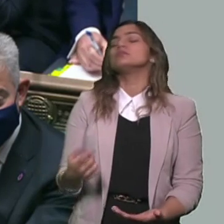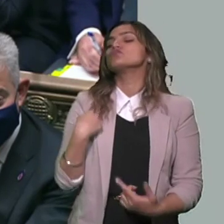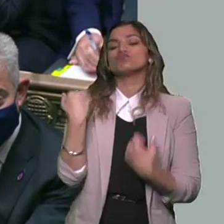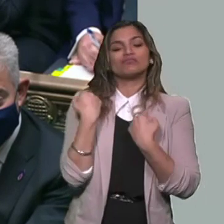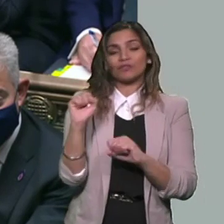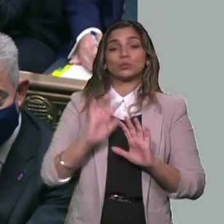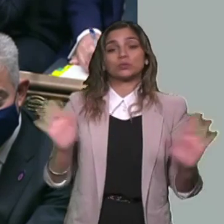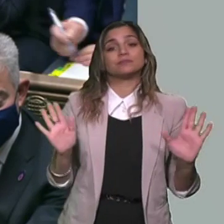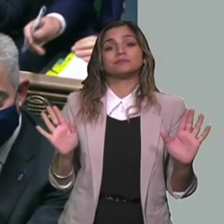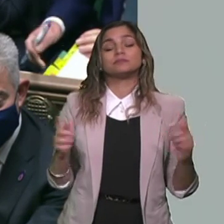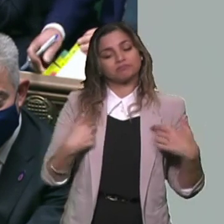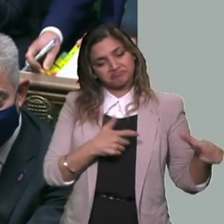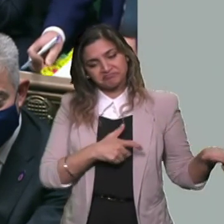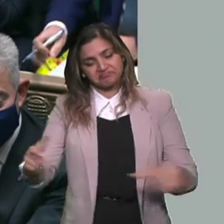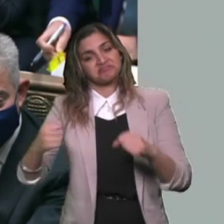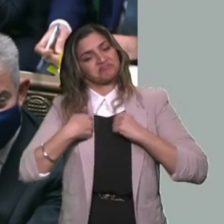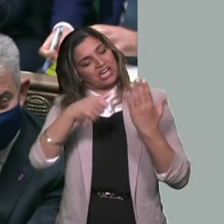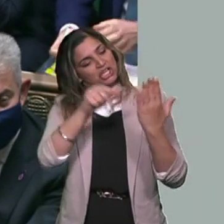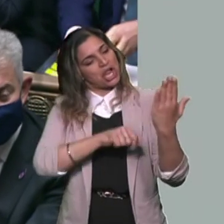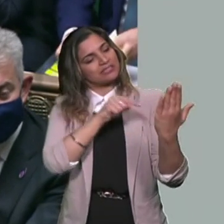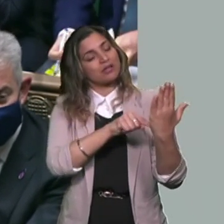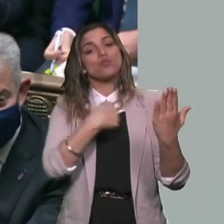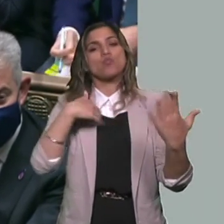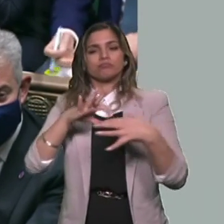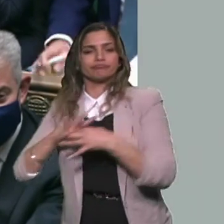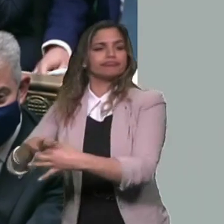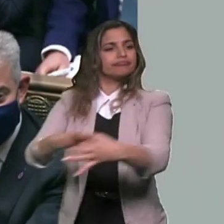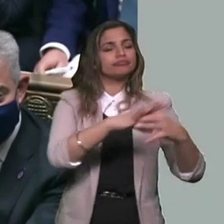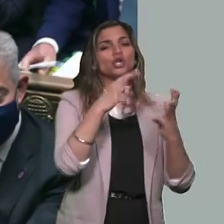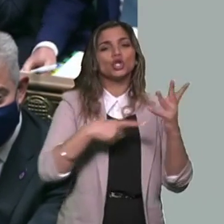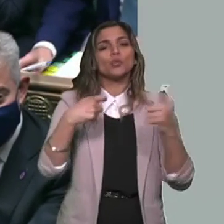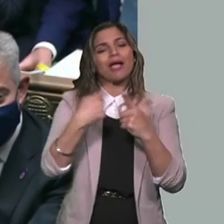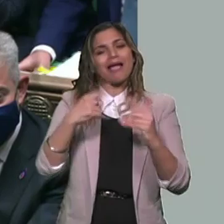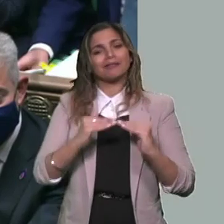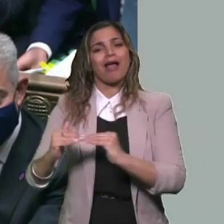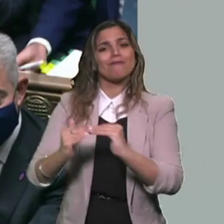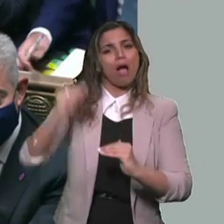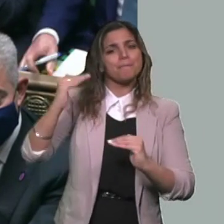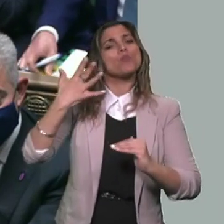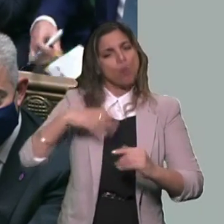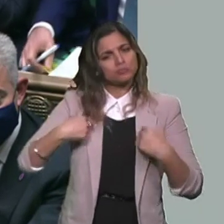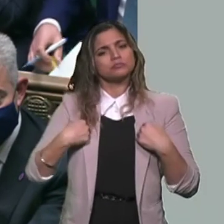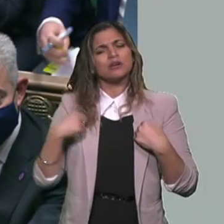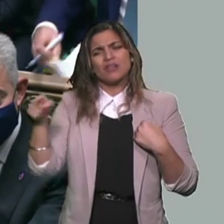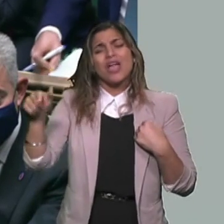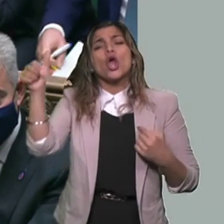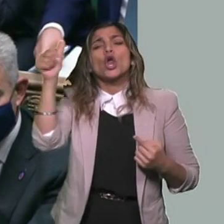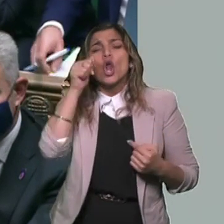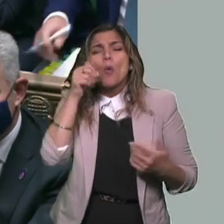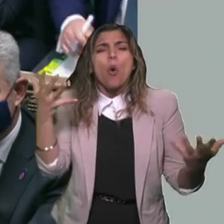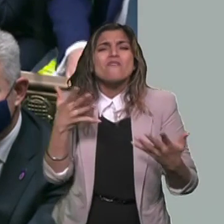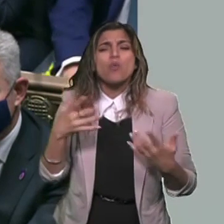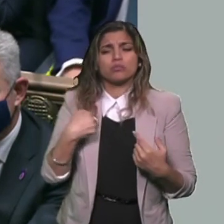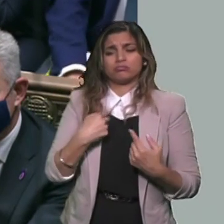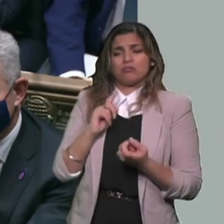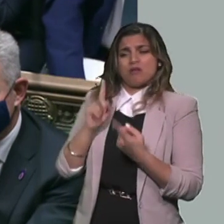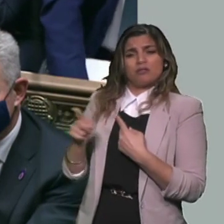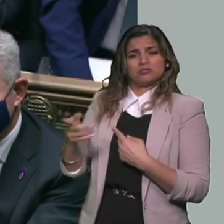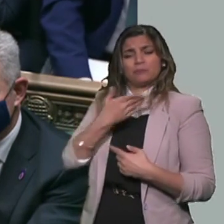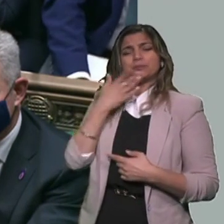We are going to carry on with our agenda of uniting and levelling up across the country, and they fundamentally know that they have no answer to that.